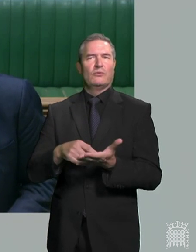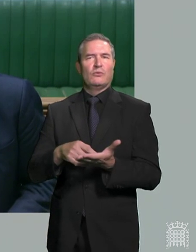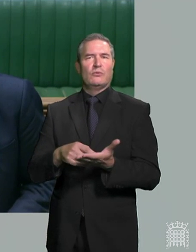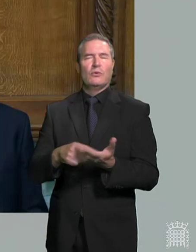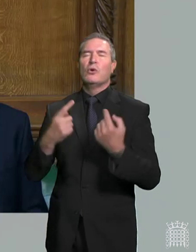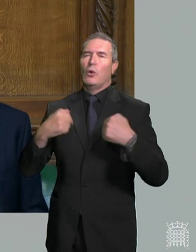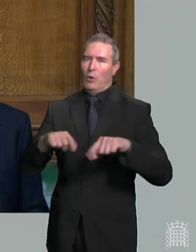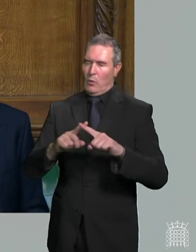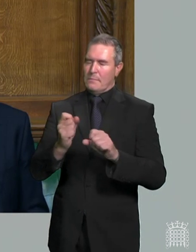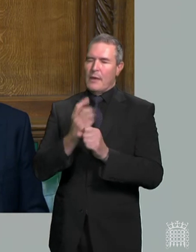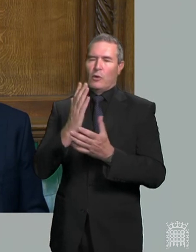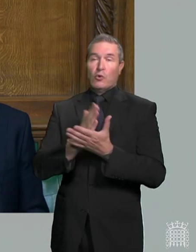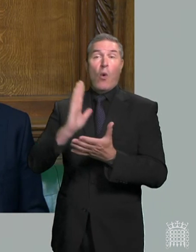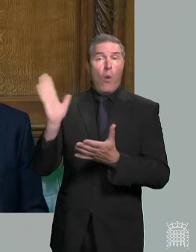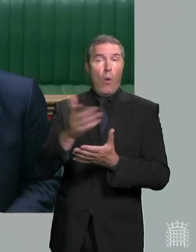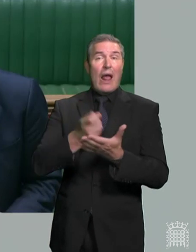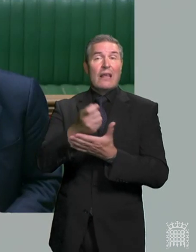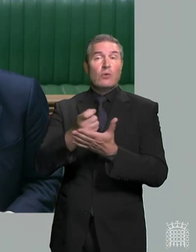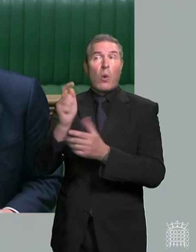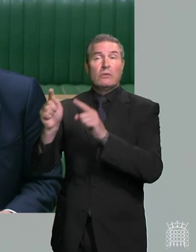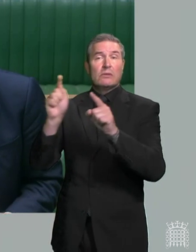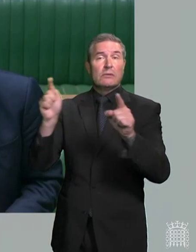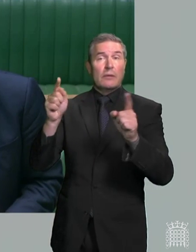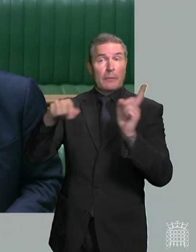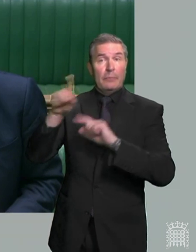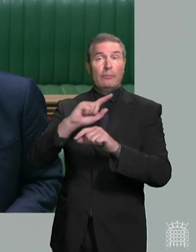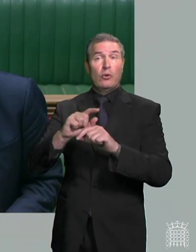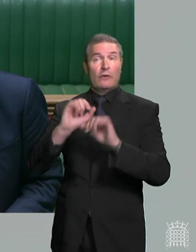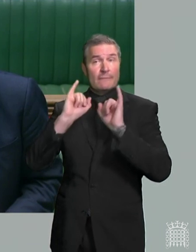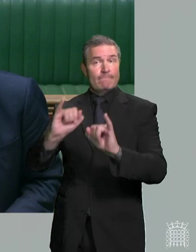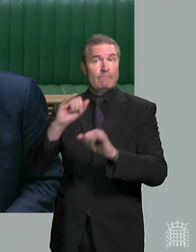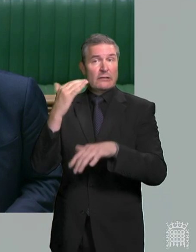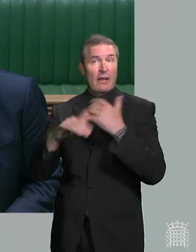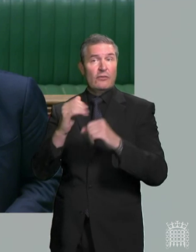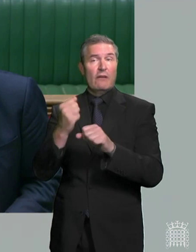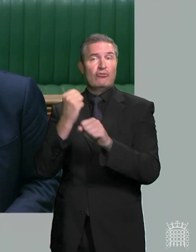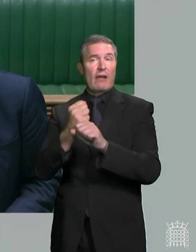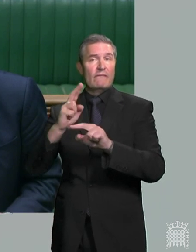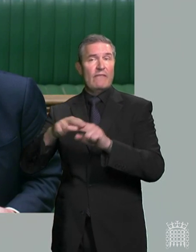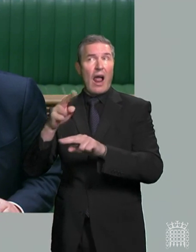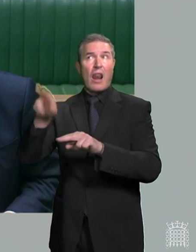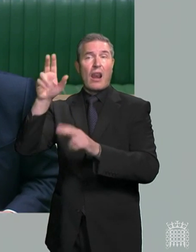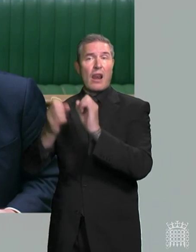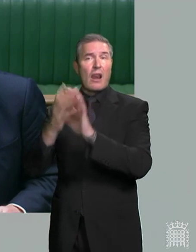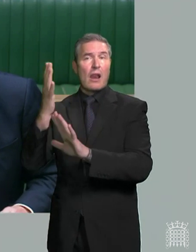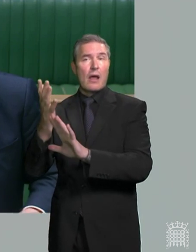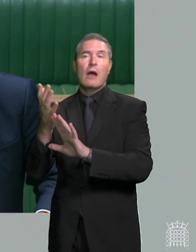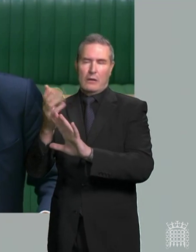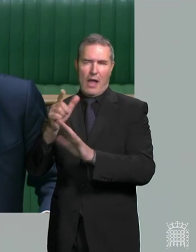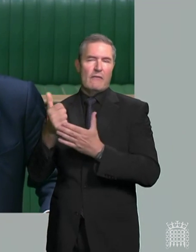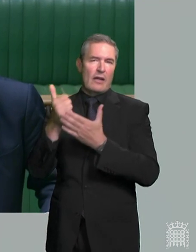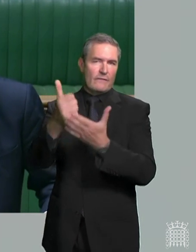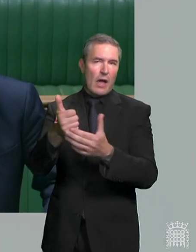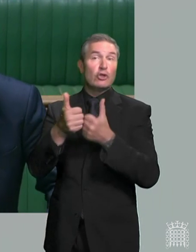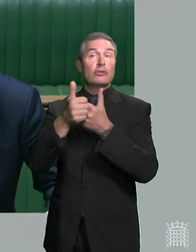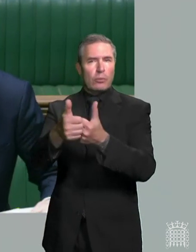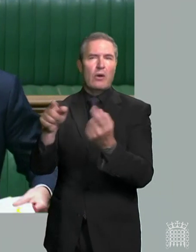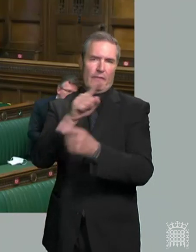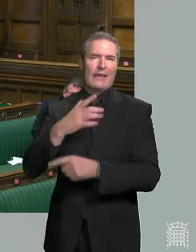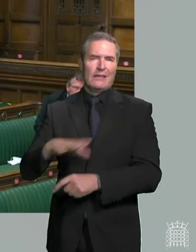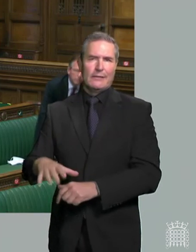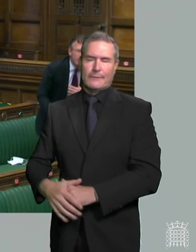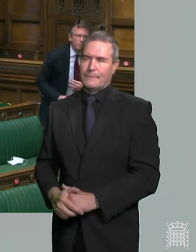We will ensure that all the leaseholders—the people who have suffered from the consequences of the Grenfell conflagration—get the advice and support that they need.